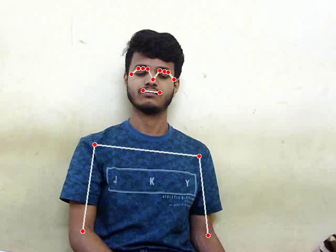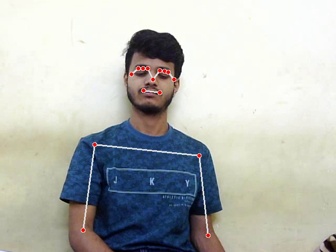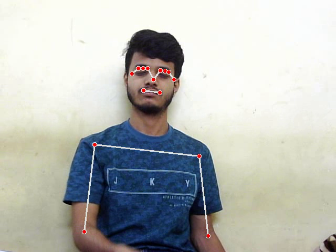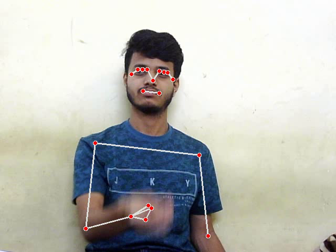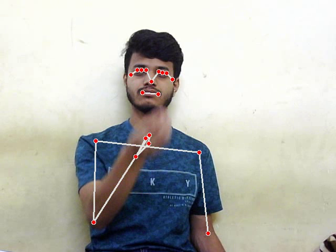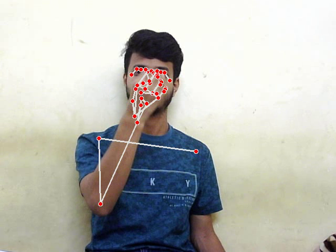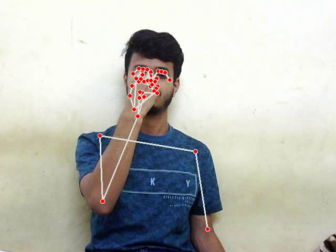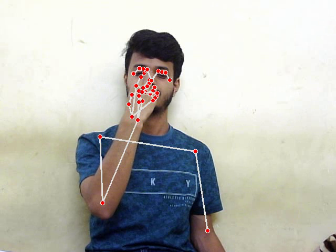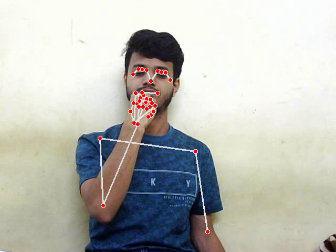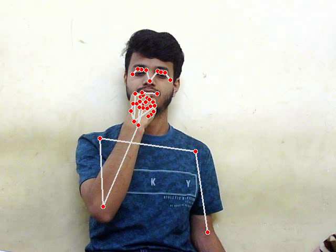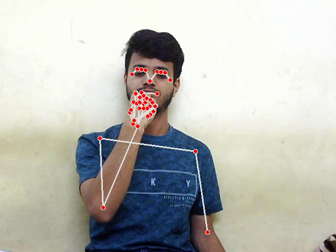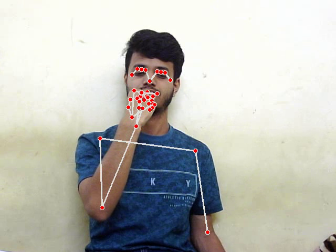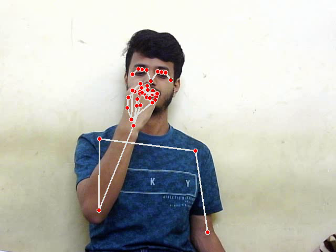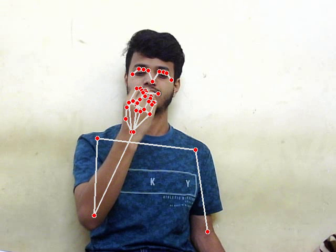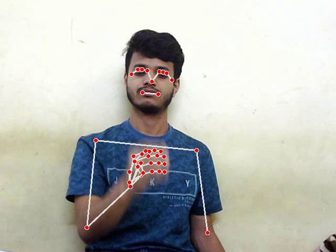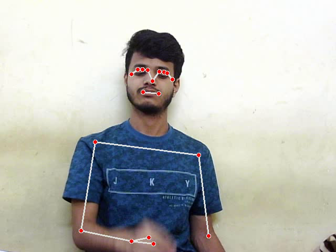eat